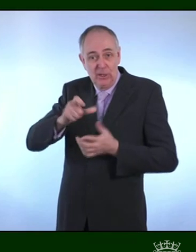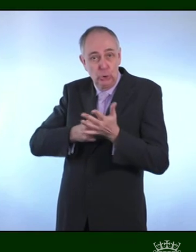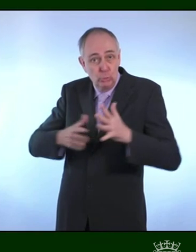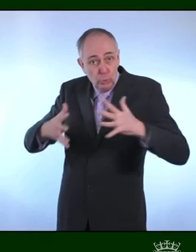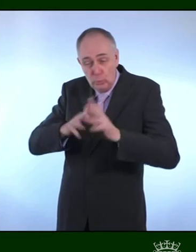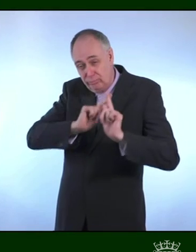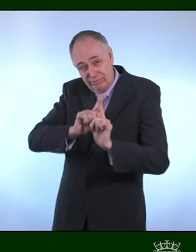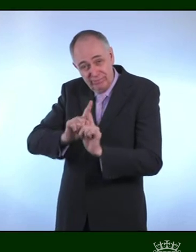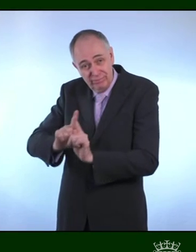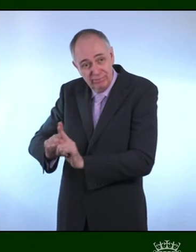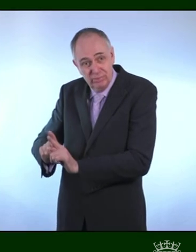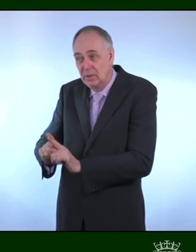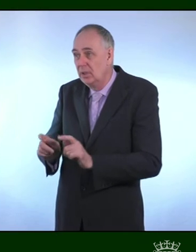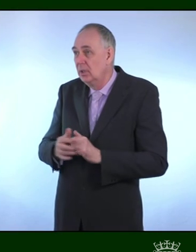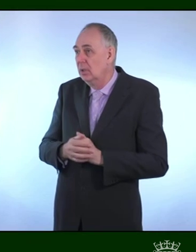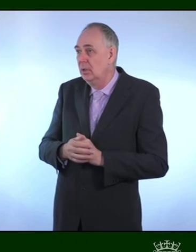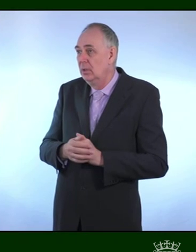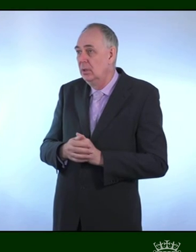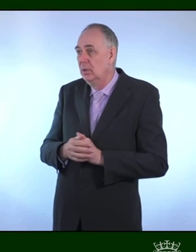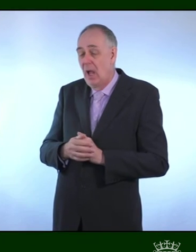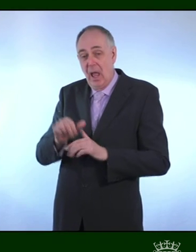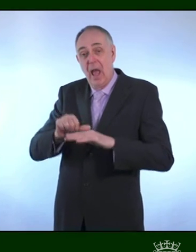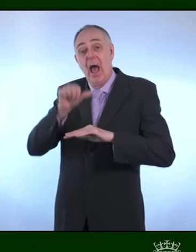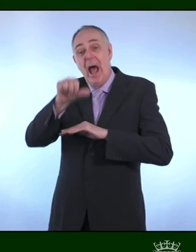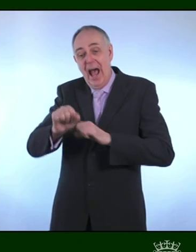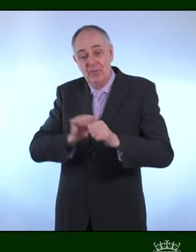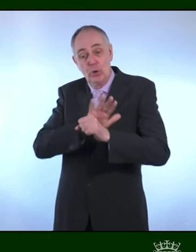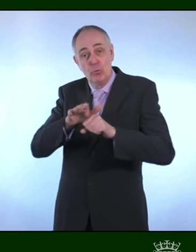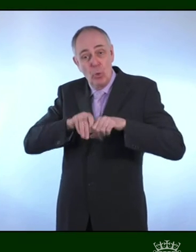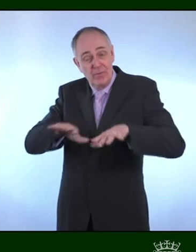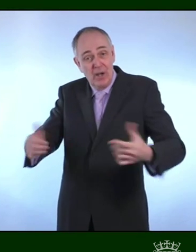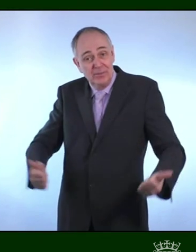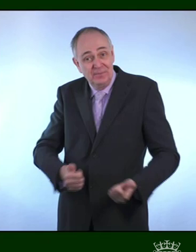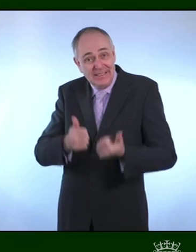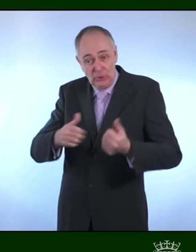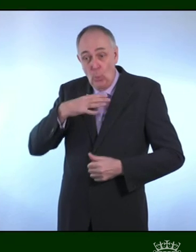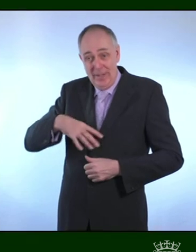The aviation industry is vital now and will be crucial when we come out of this dreadful coronavirus situation.